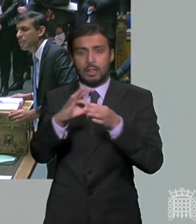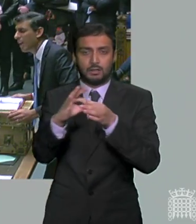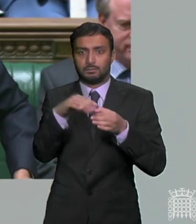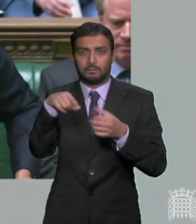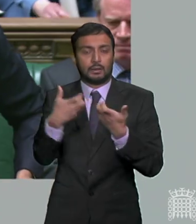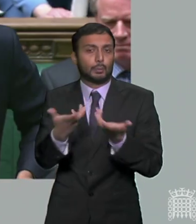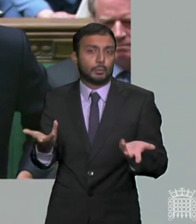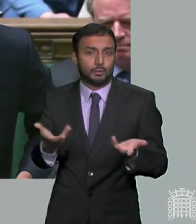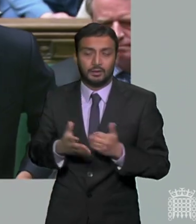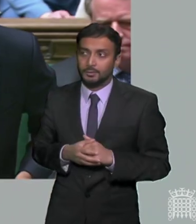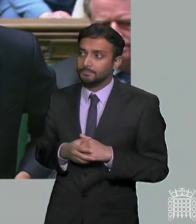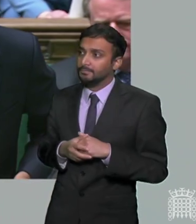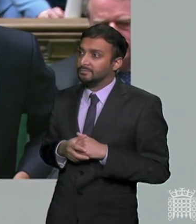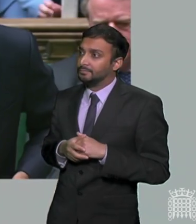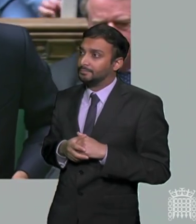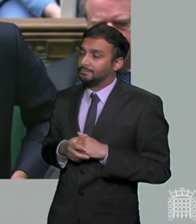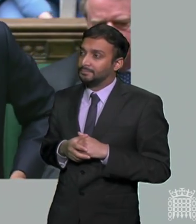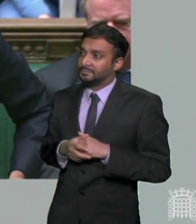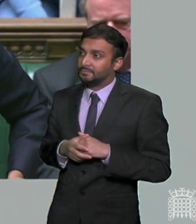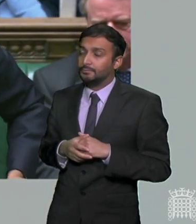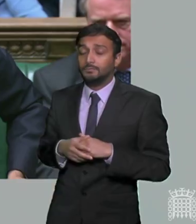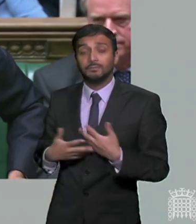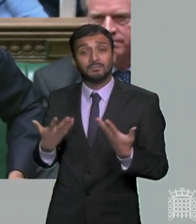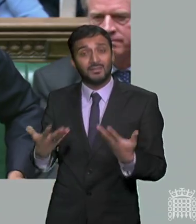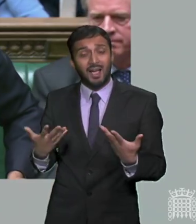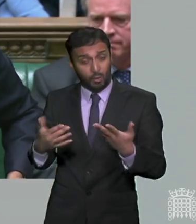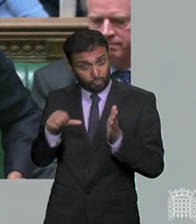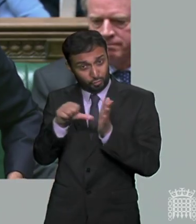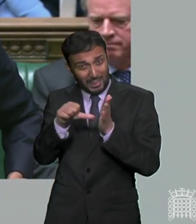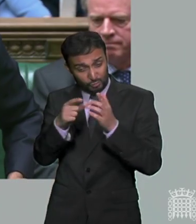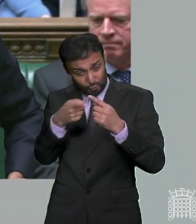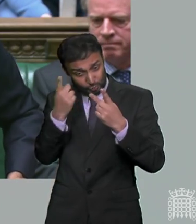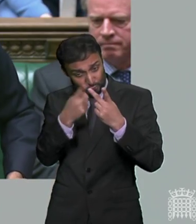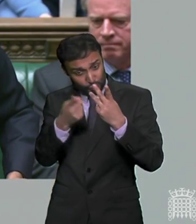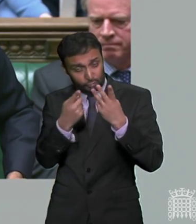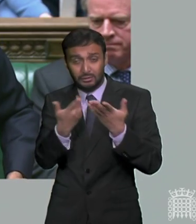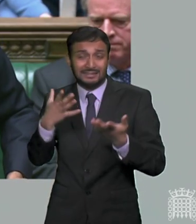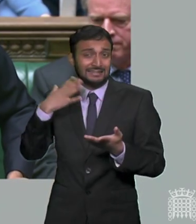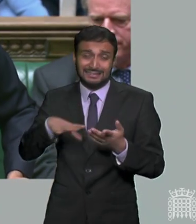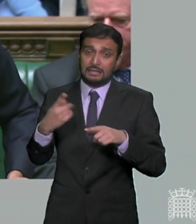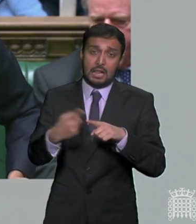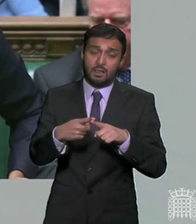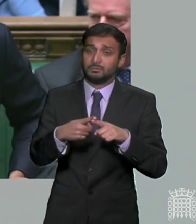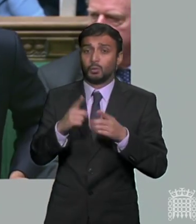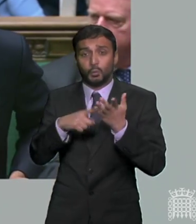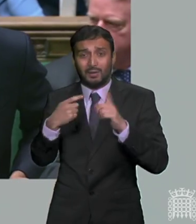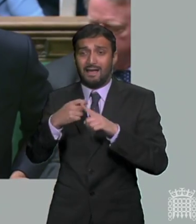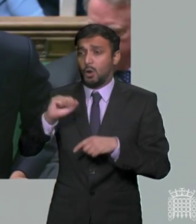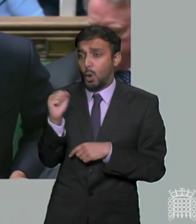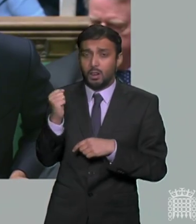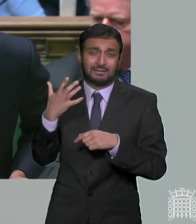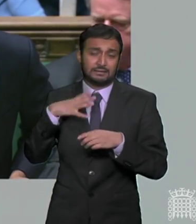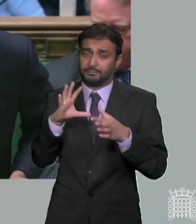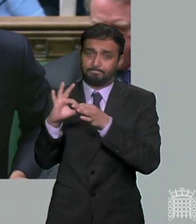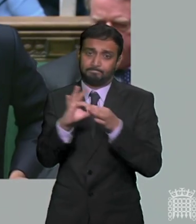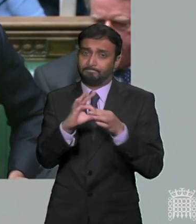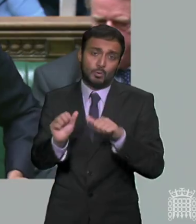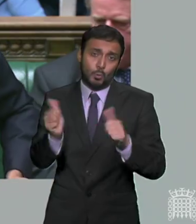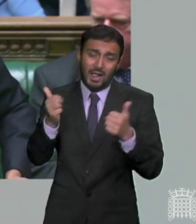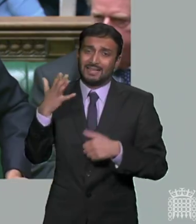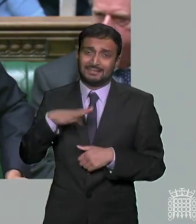The challenges we face right now are those that require co-operation between our Governments: tackling the economy and supporting the NHS.